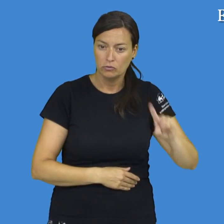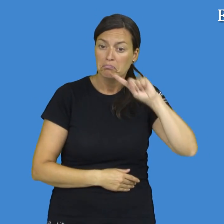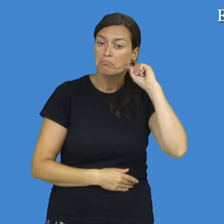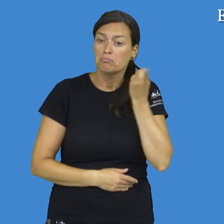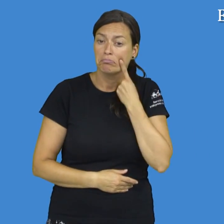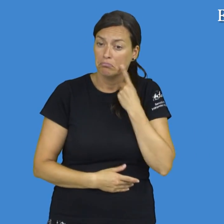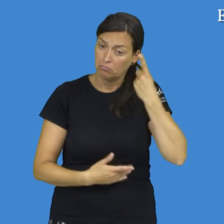descubrir